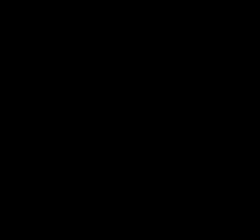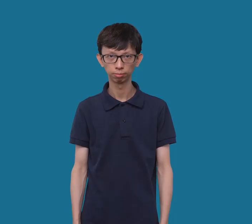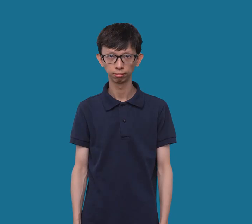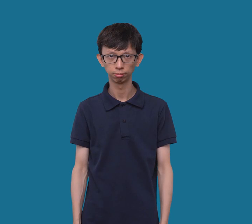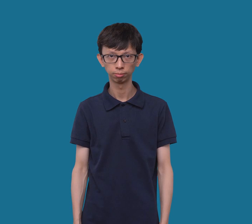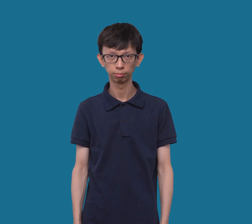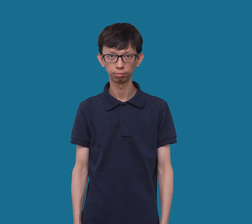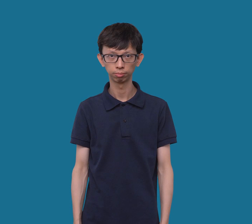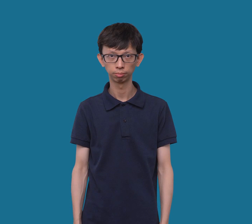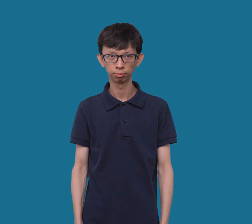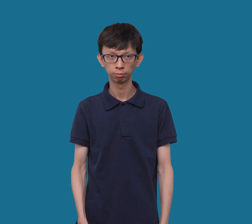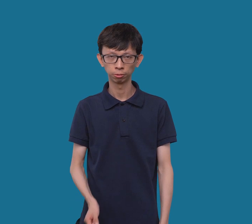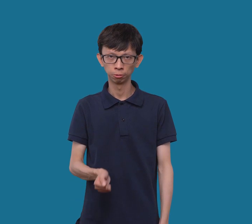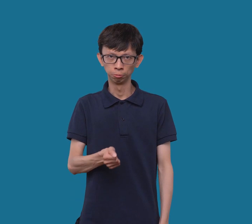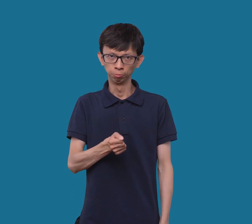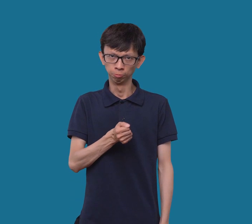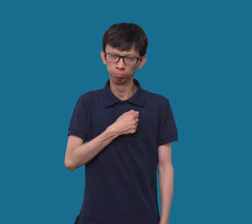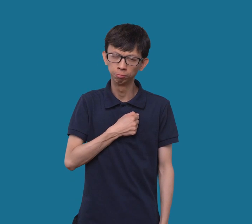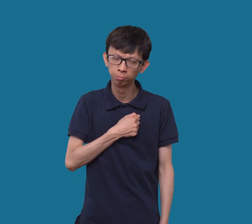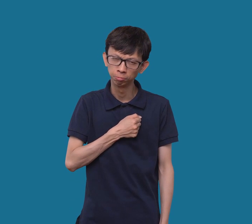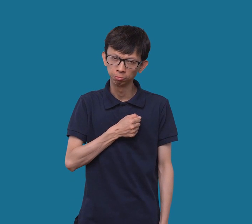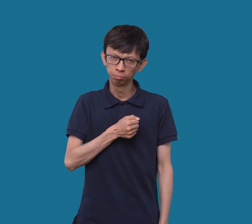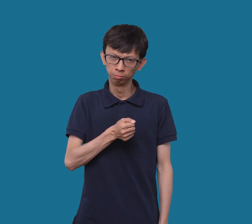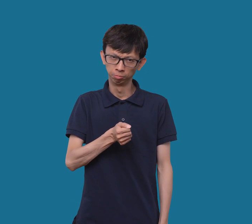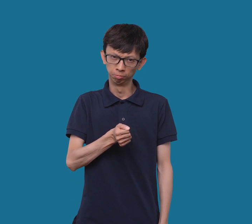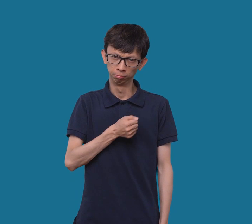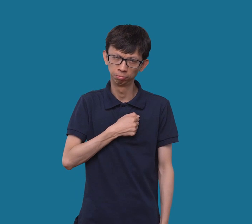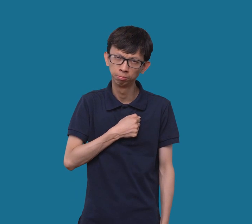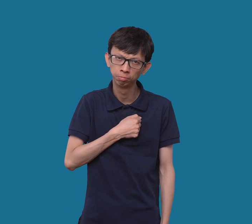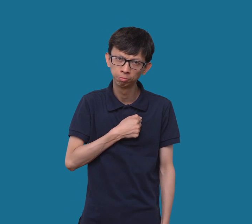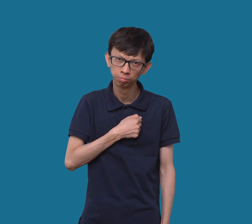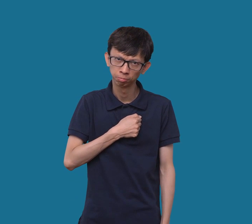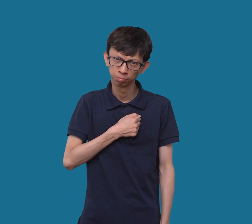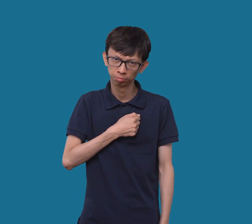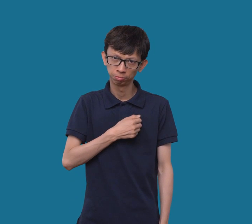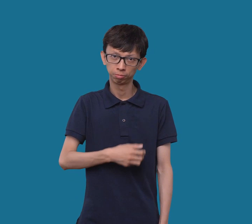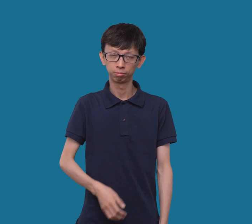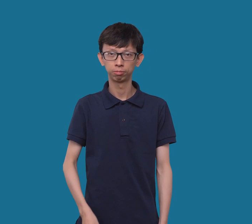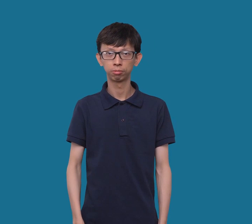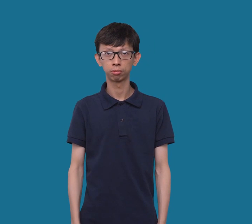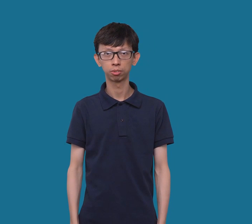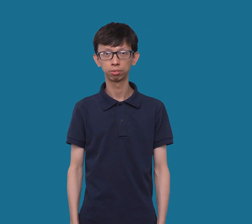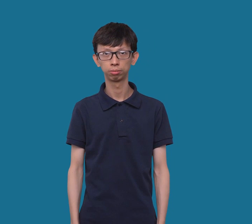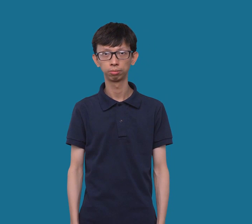ức chế